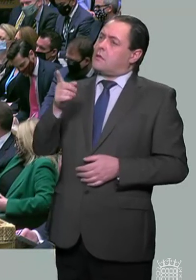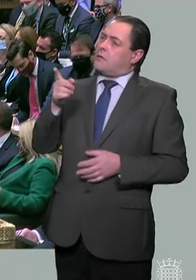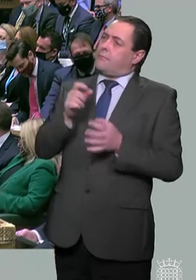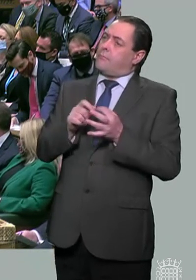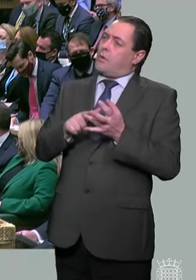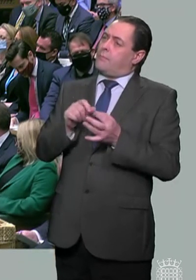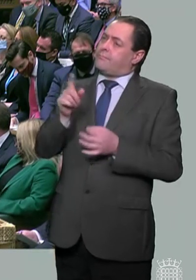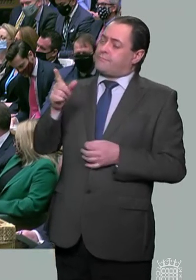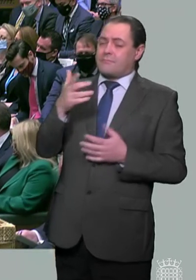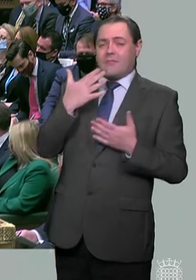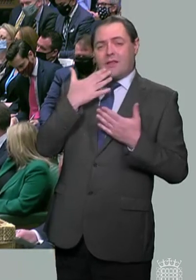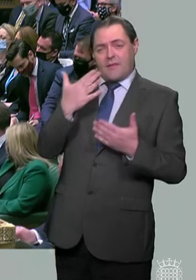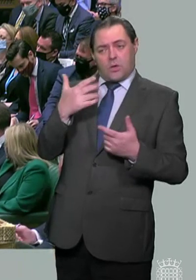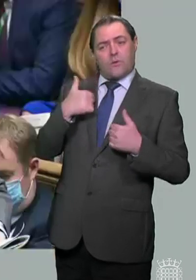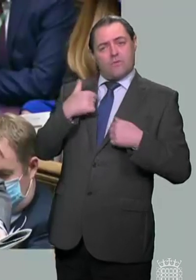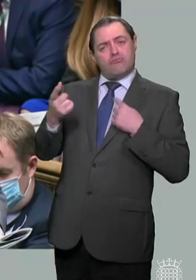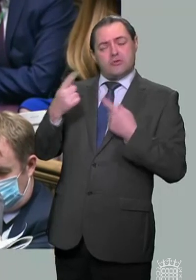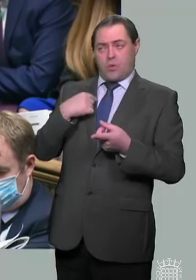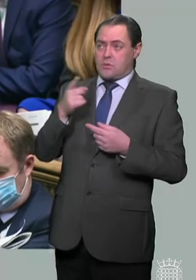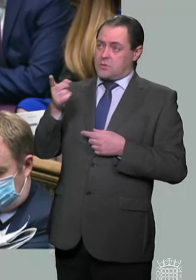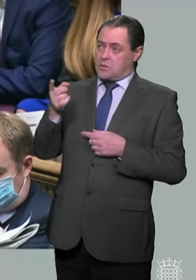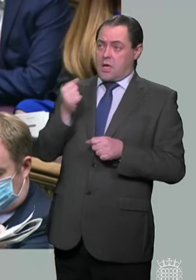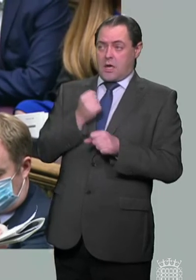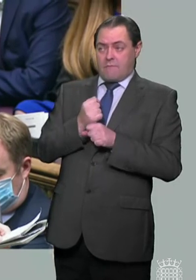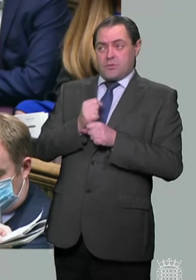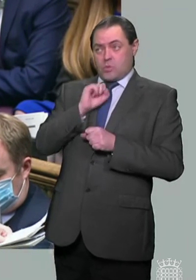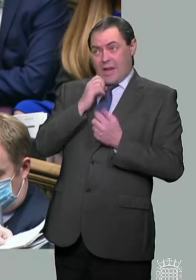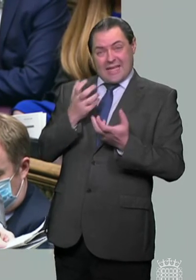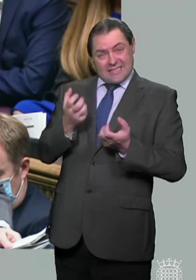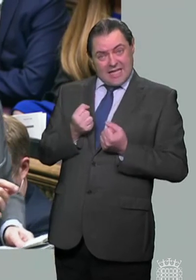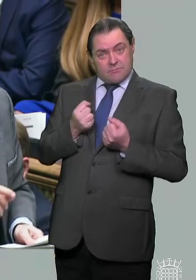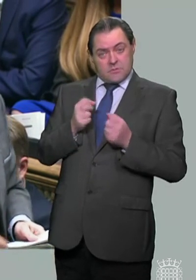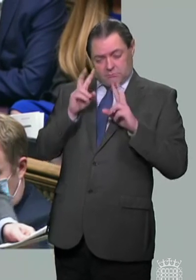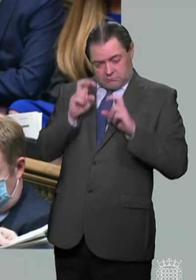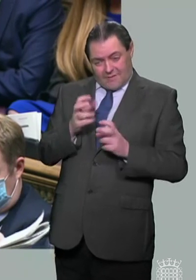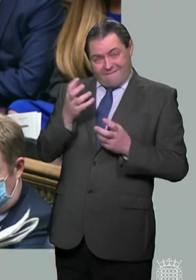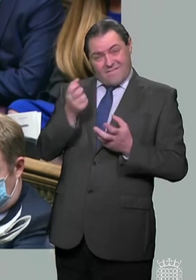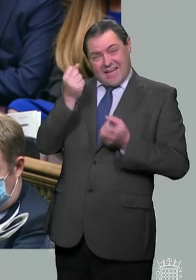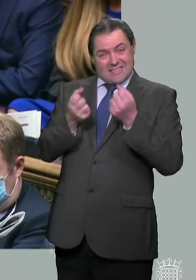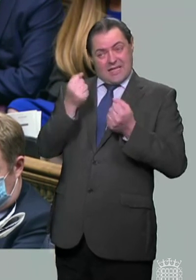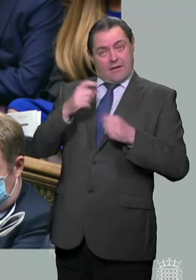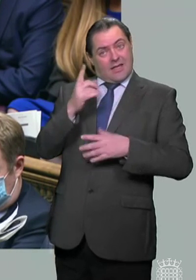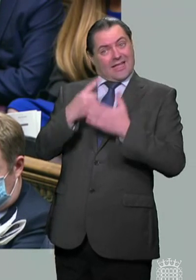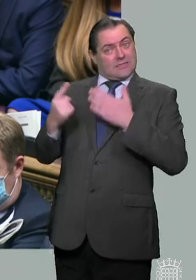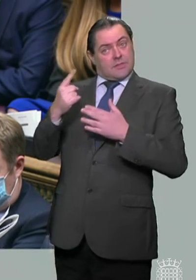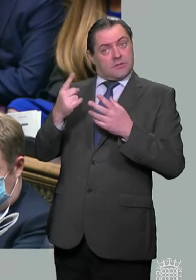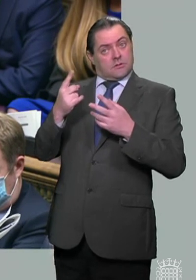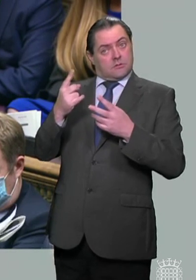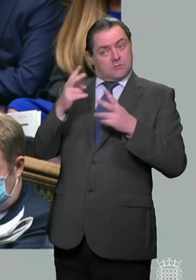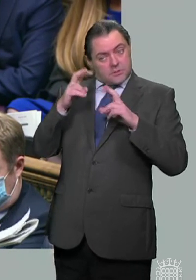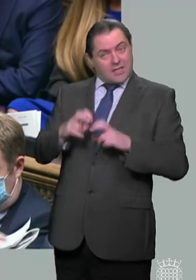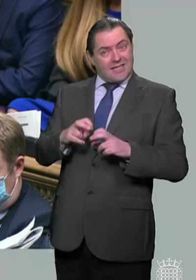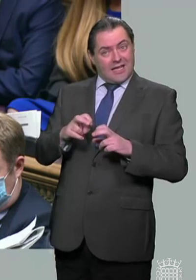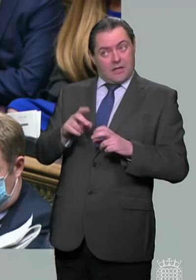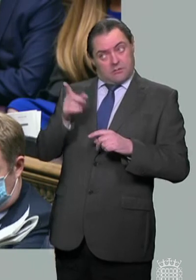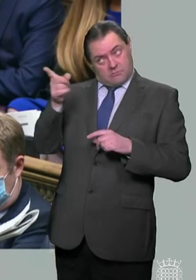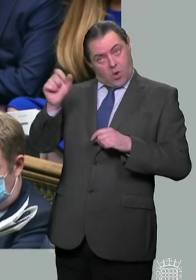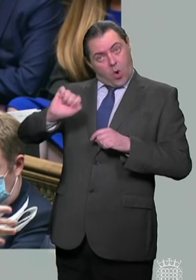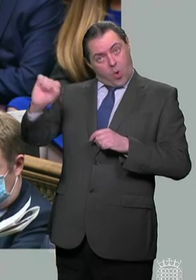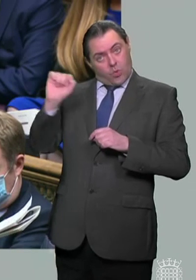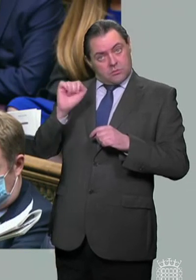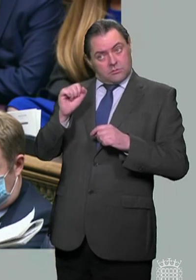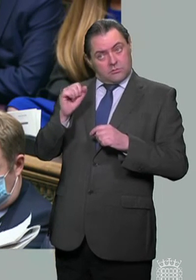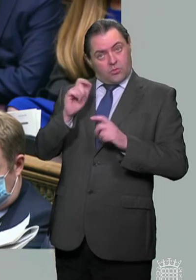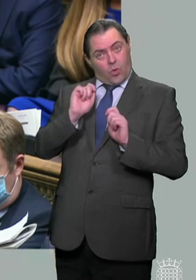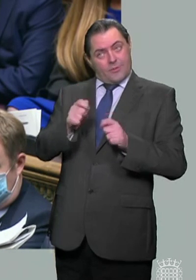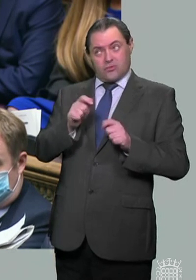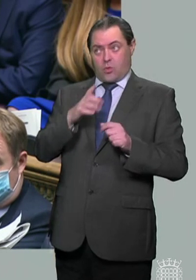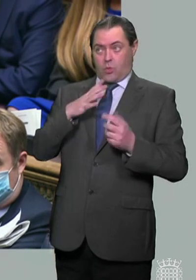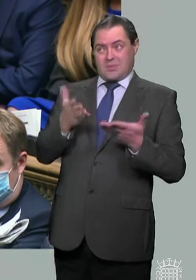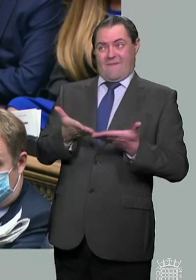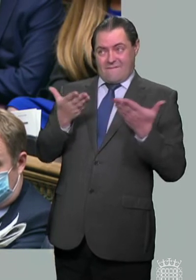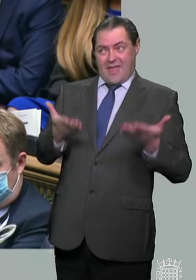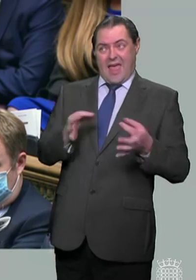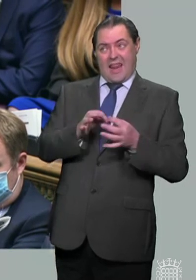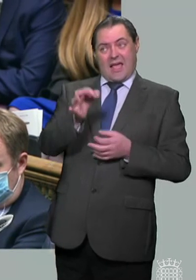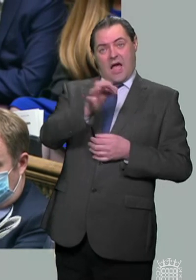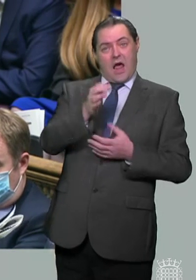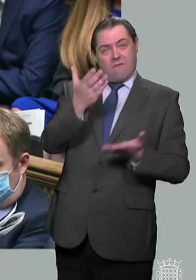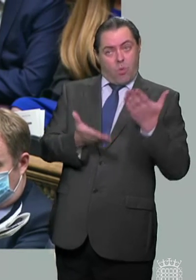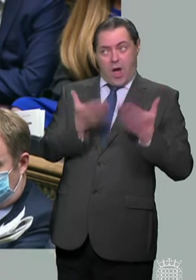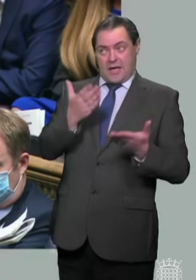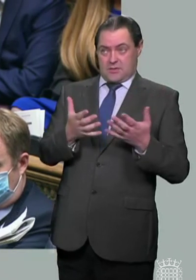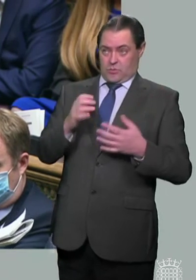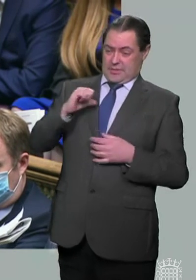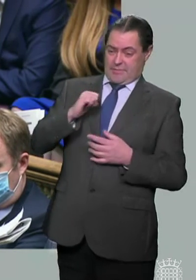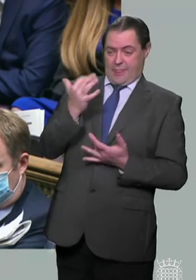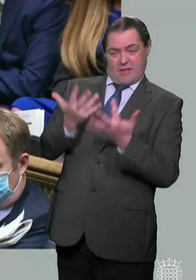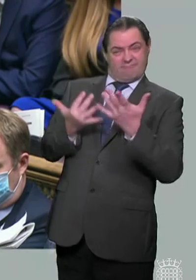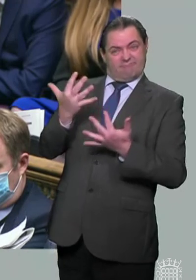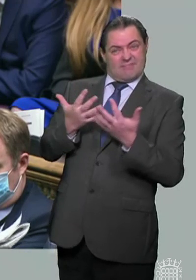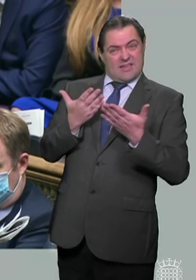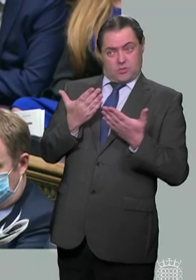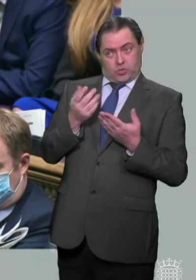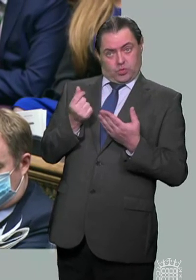I thank the Prime Minister for his response. Will the Government accept the findings of the independent study that they themselves commissioned this summer into a long-term fair funding settlement for the Island, the final calculations of which are due imminently?